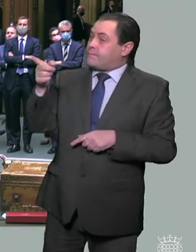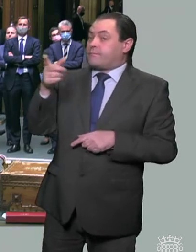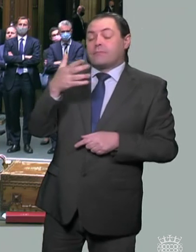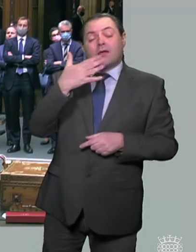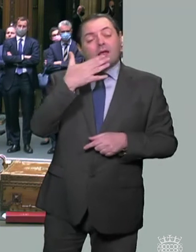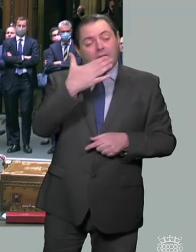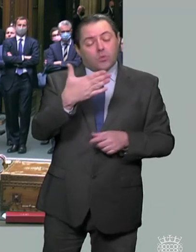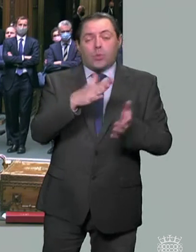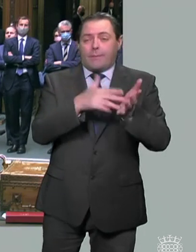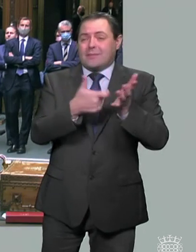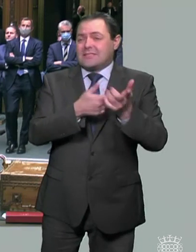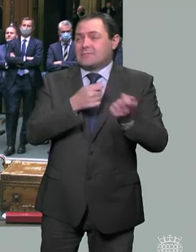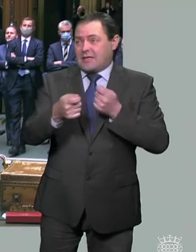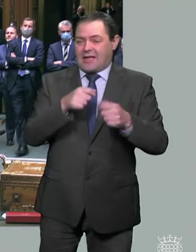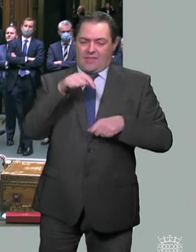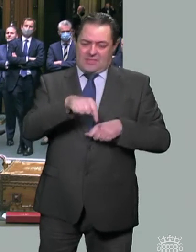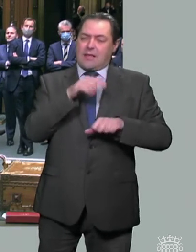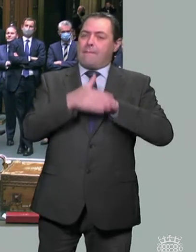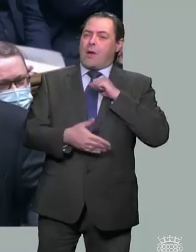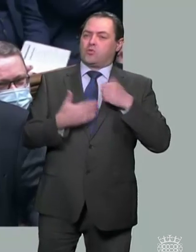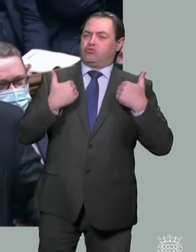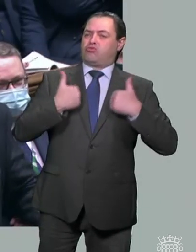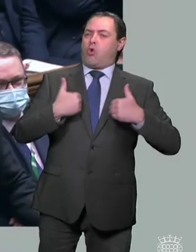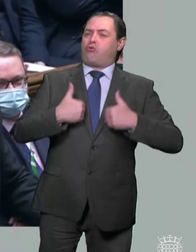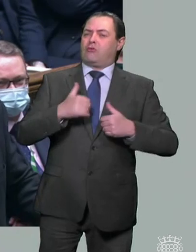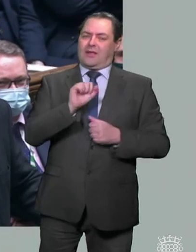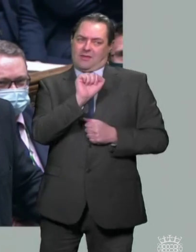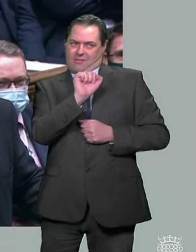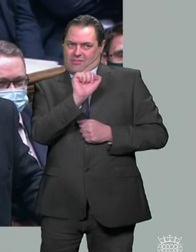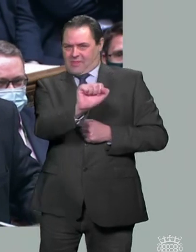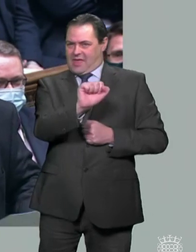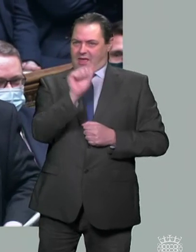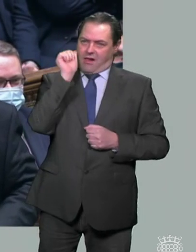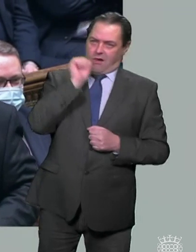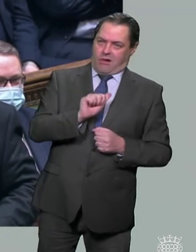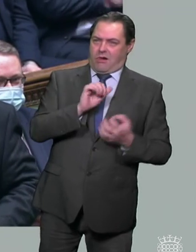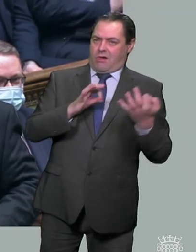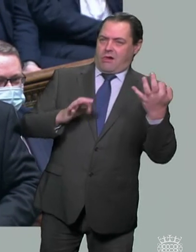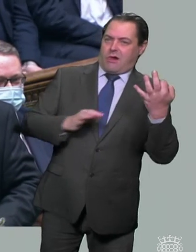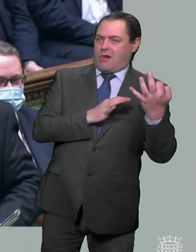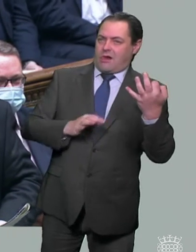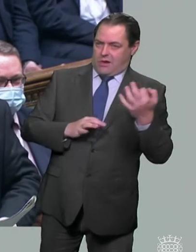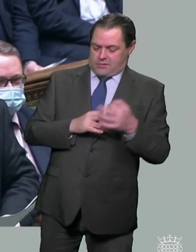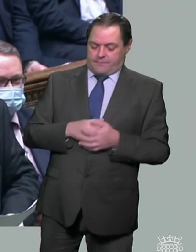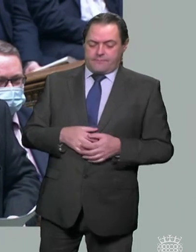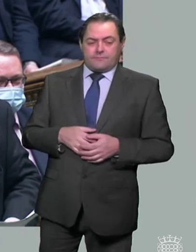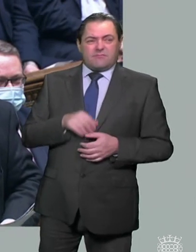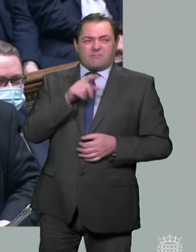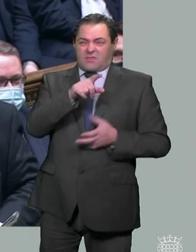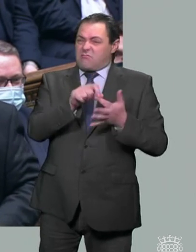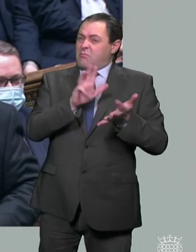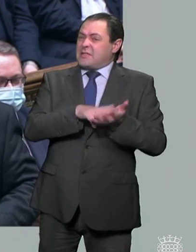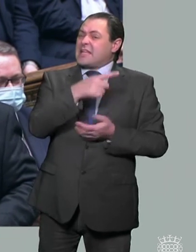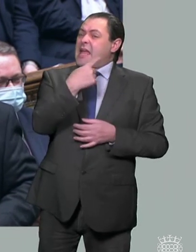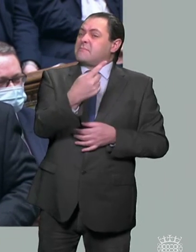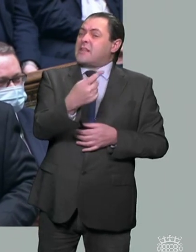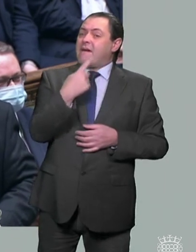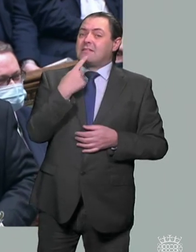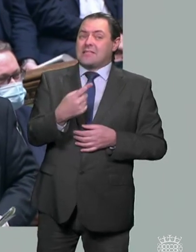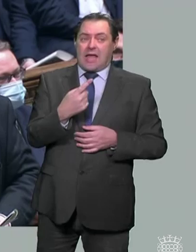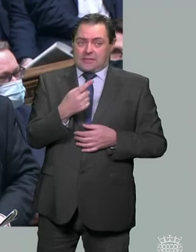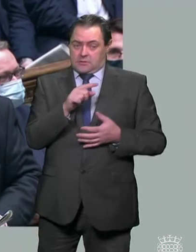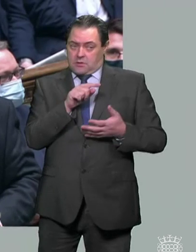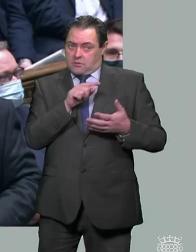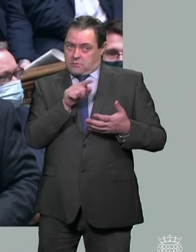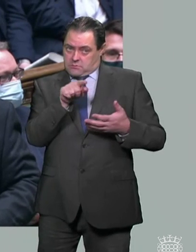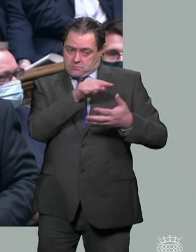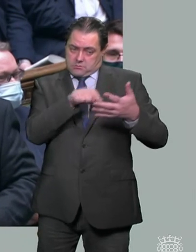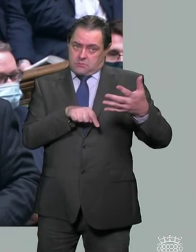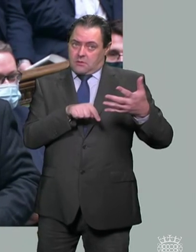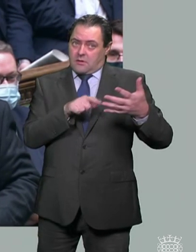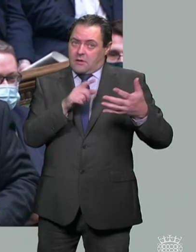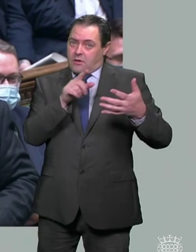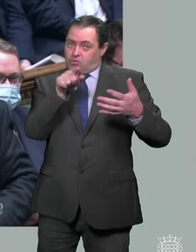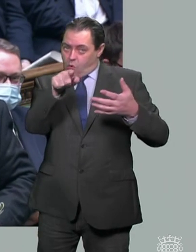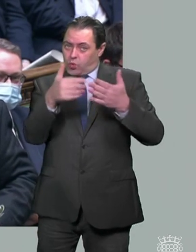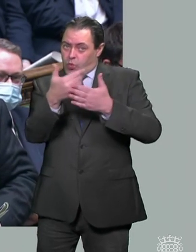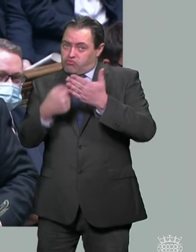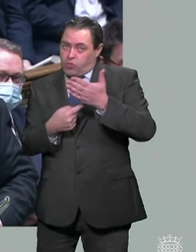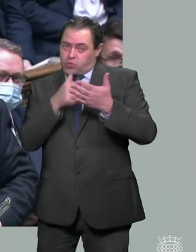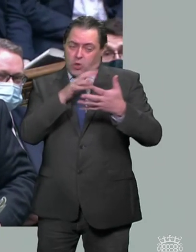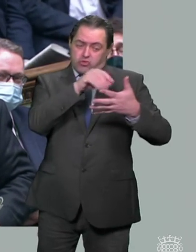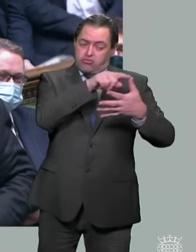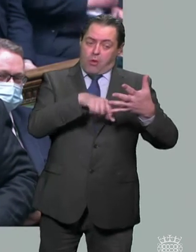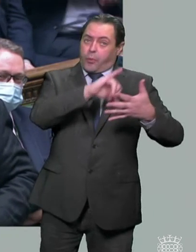This is about Tory sleaze and Tory corruption, and the Prime Minister has basically admitted that not one of this Government’s sleaze scandals would have been stopped by his so-called plan.